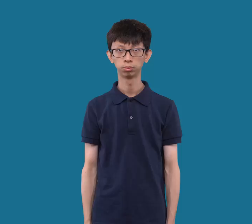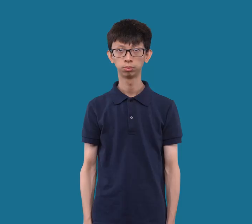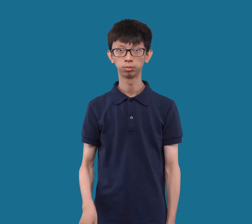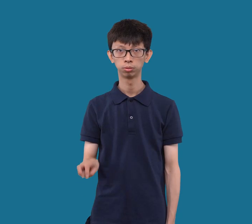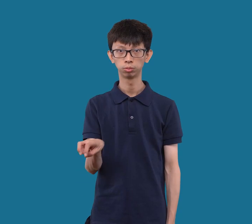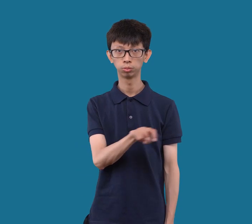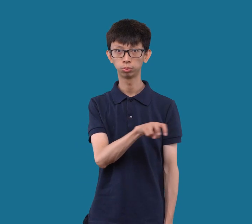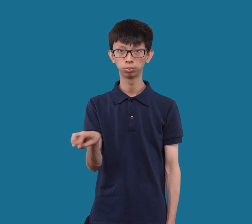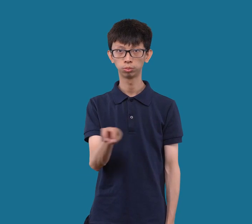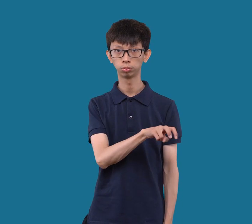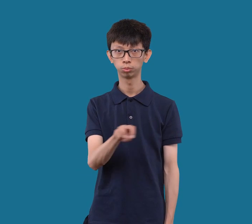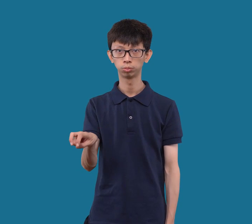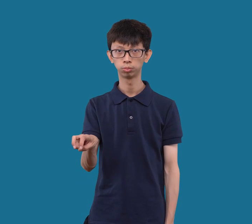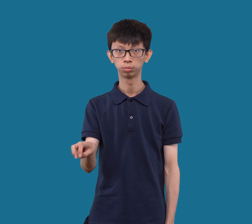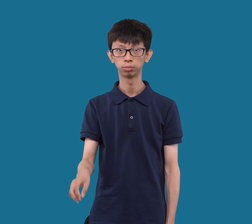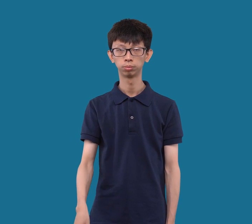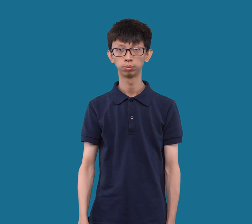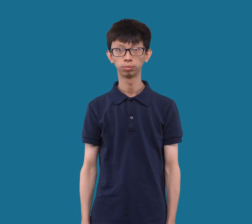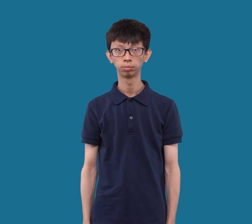chuyển động